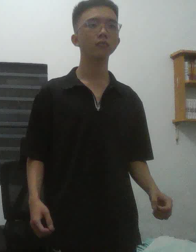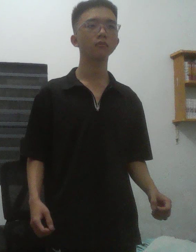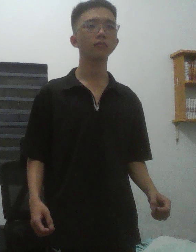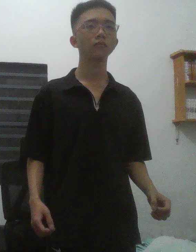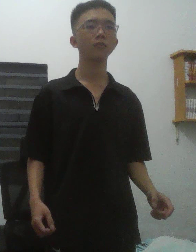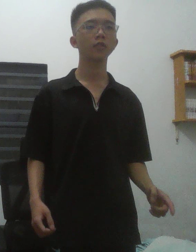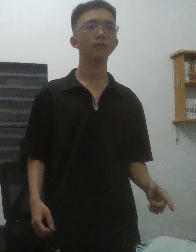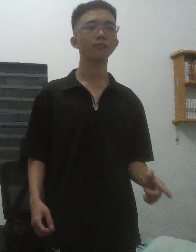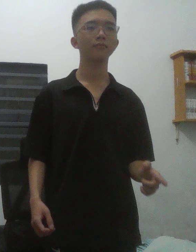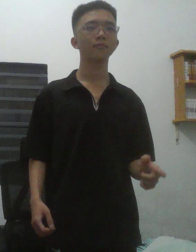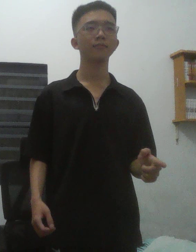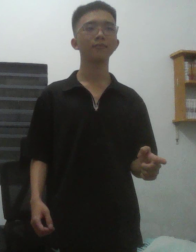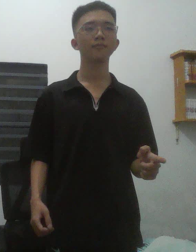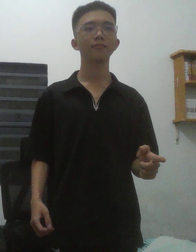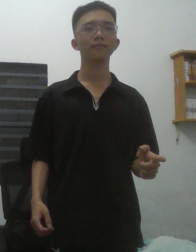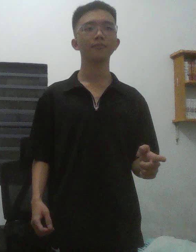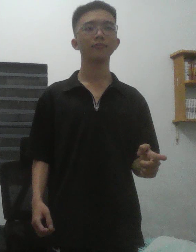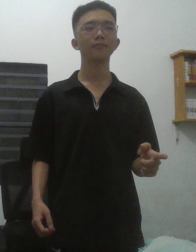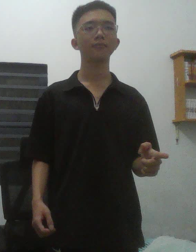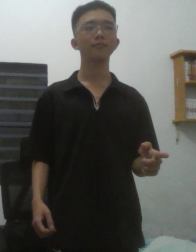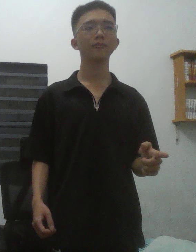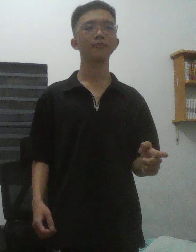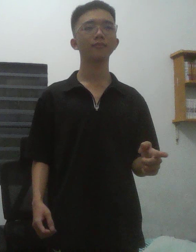ban